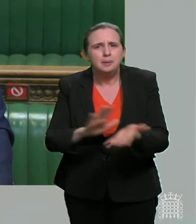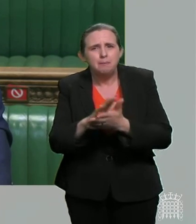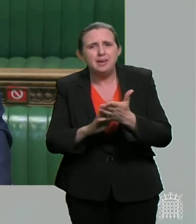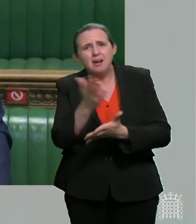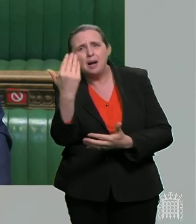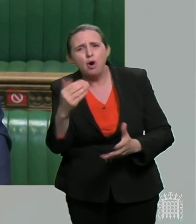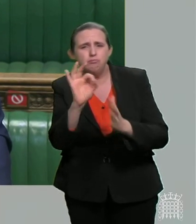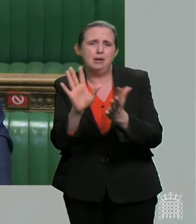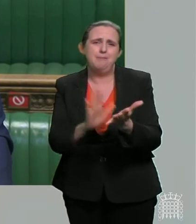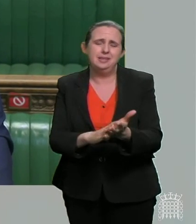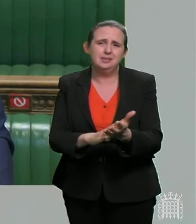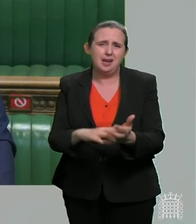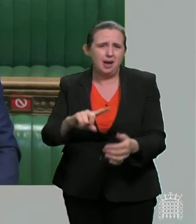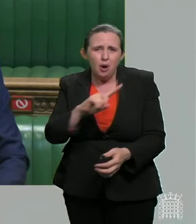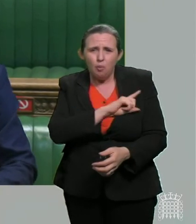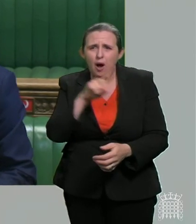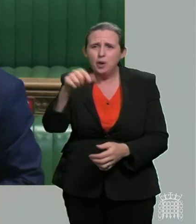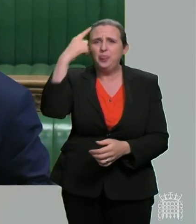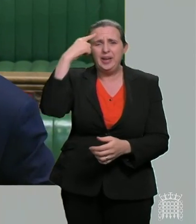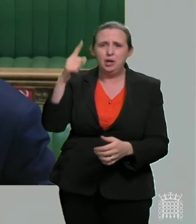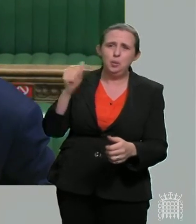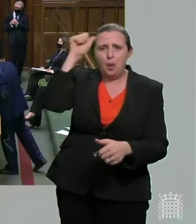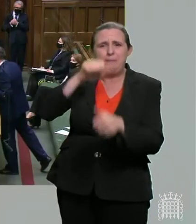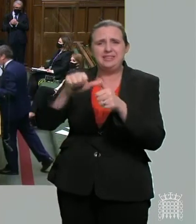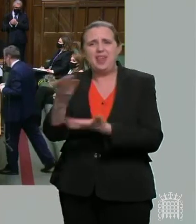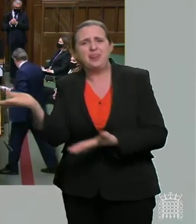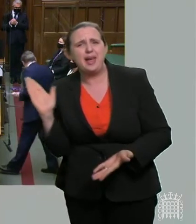Why does the Prime Minister think he knows better than British business?